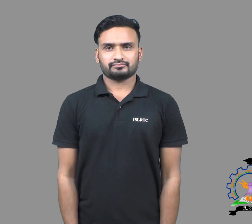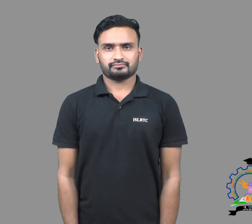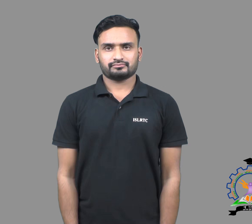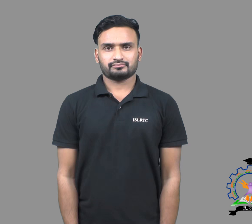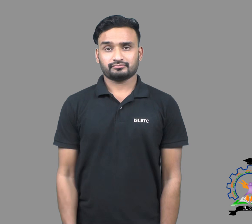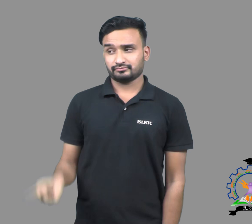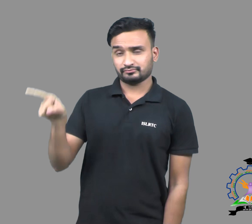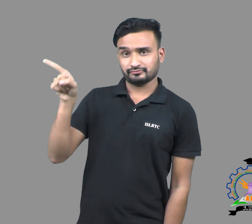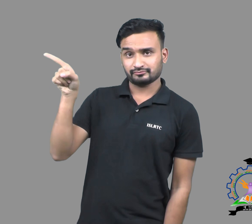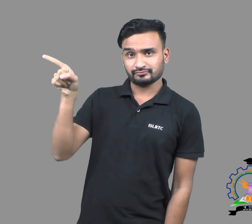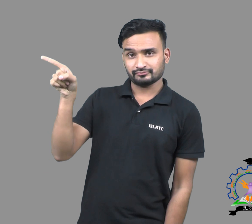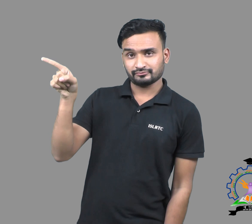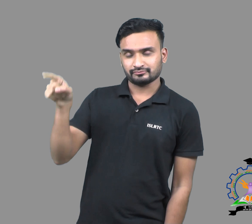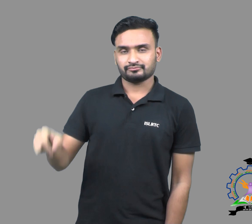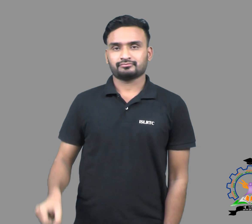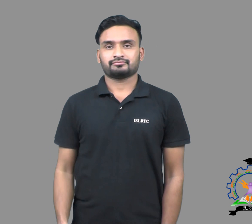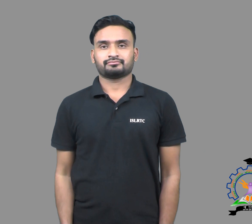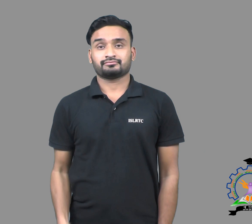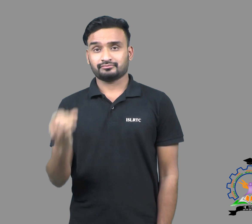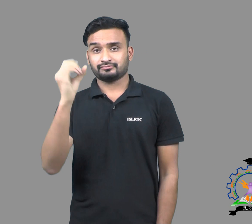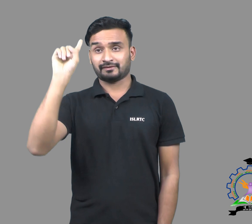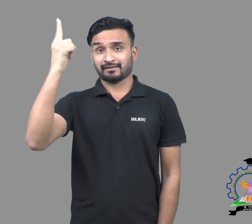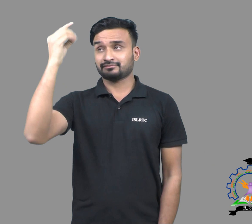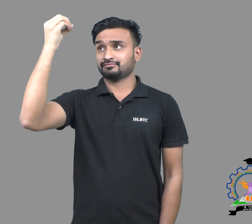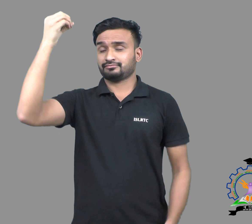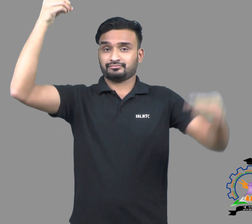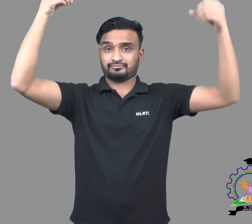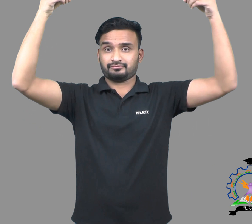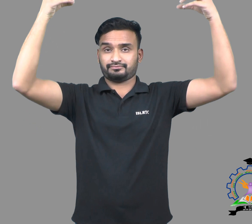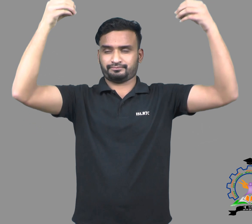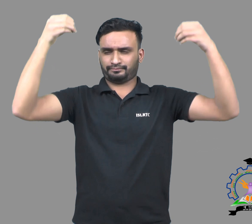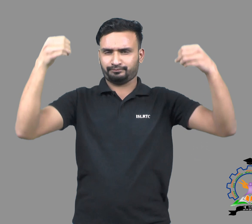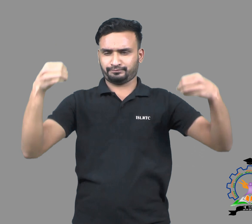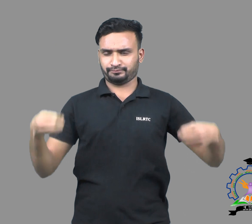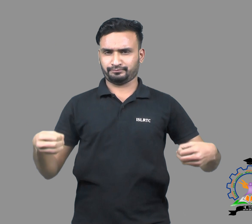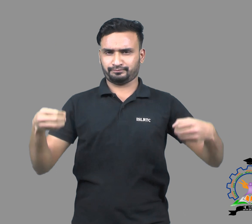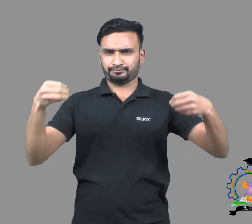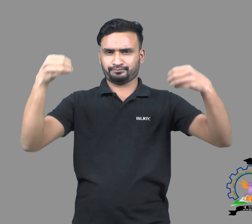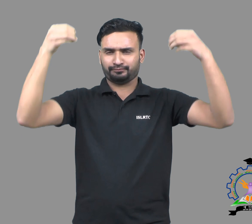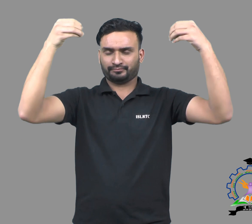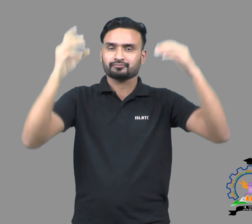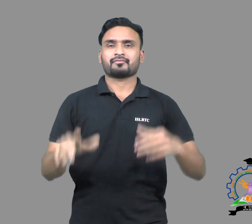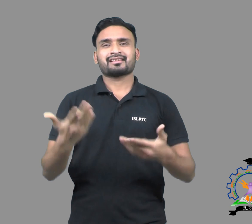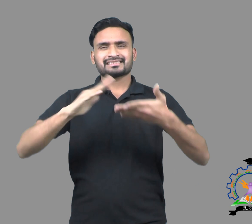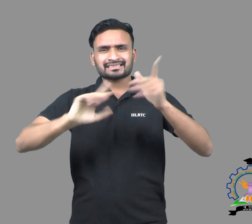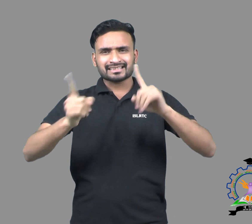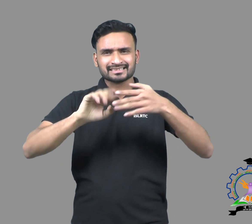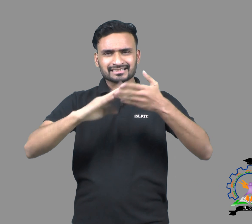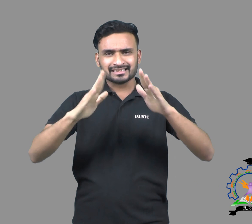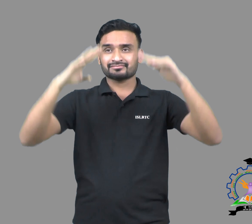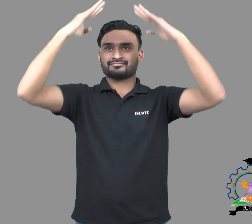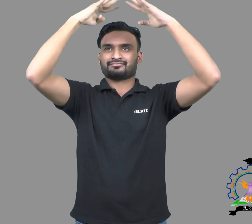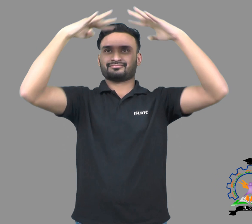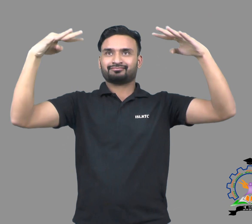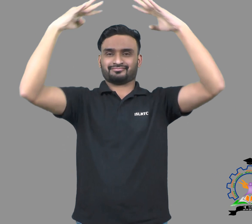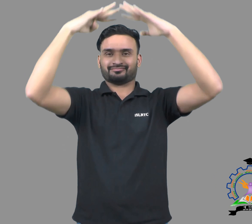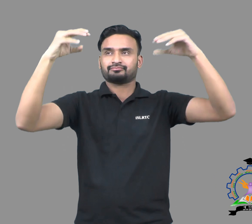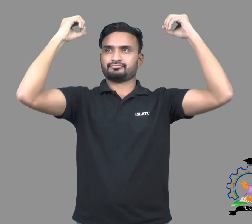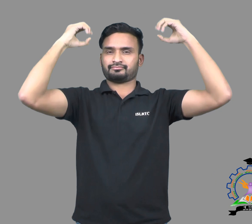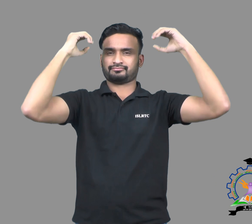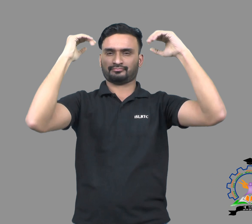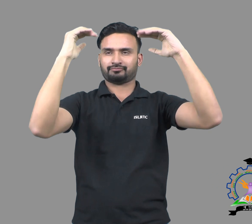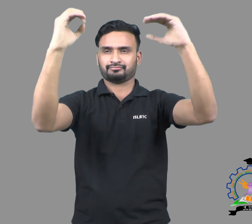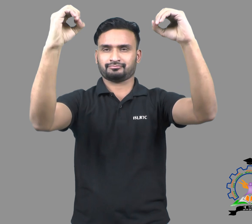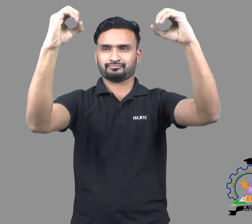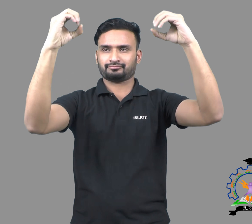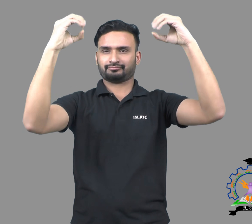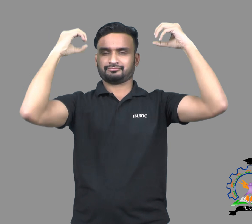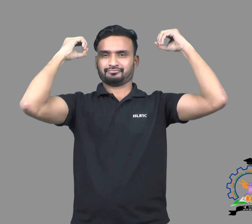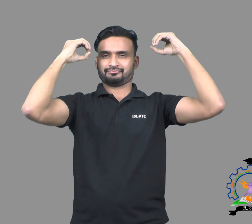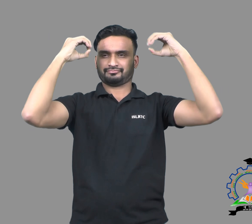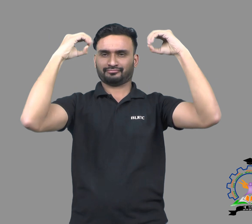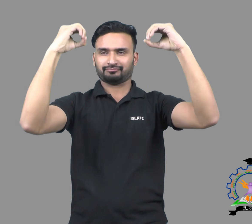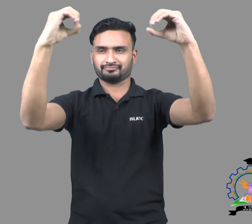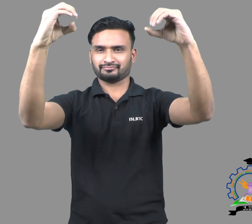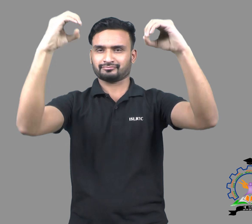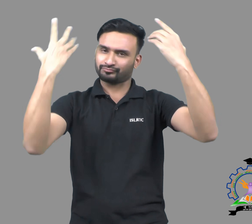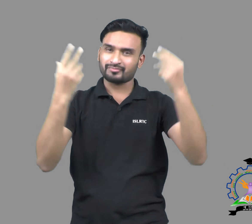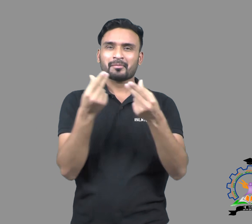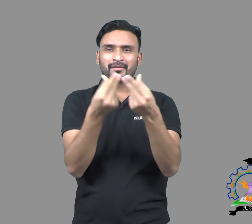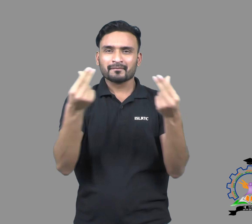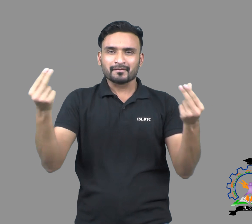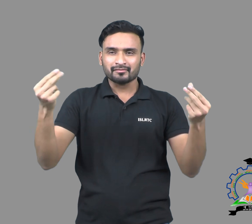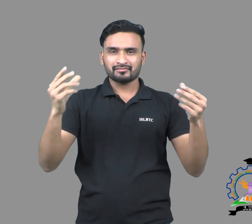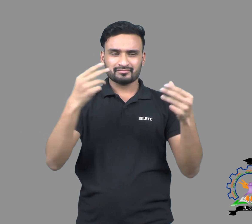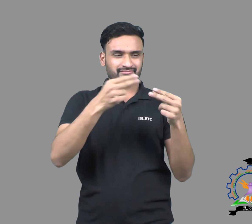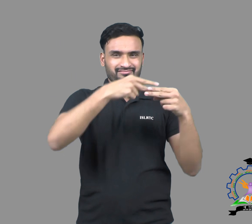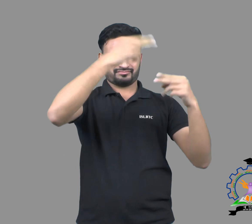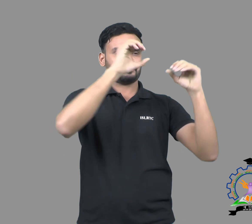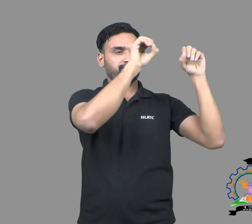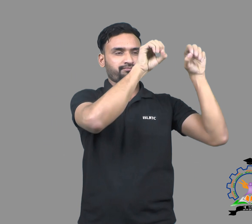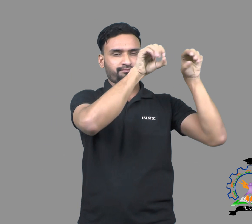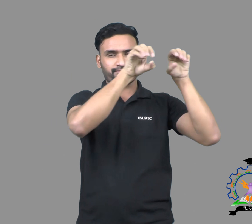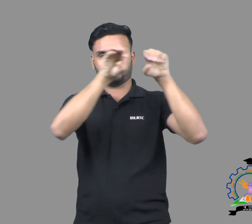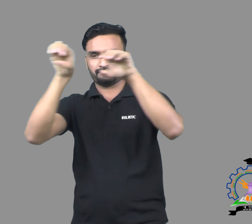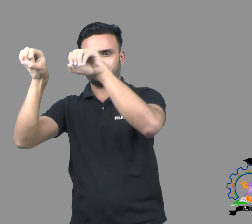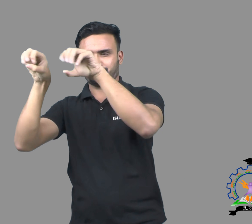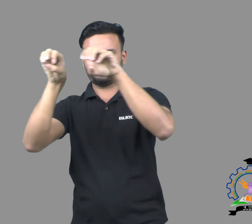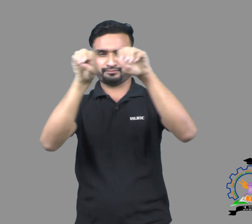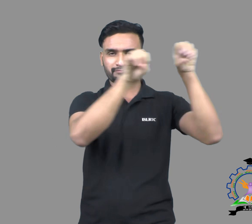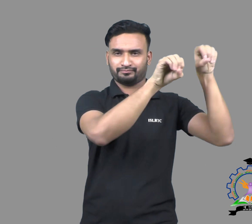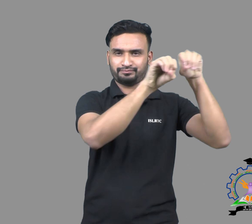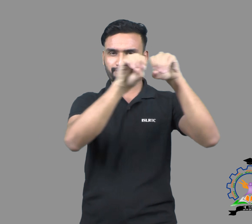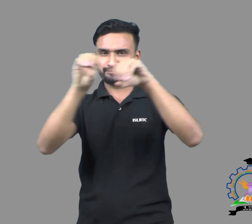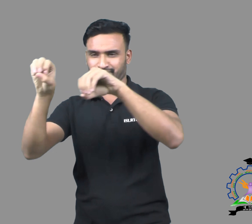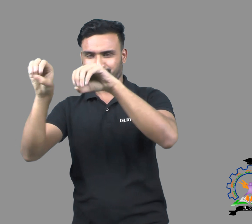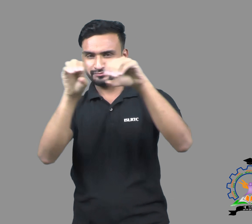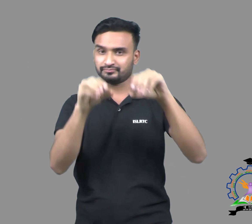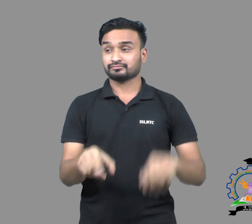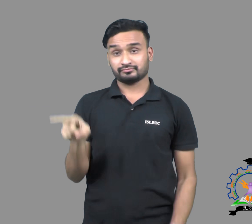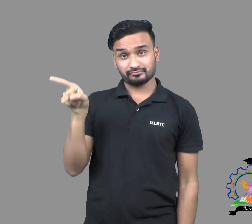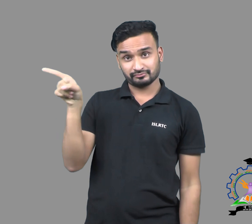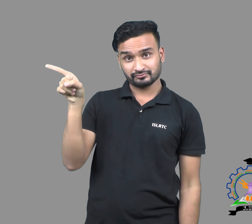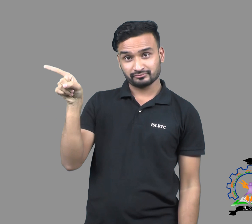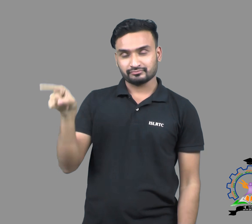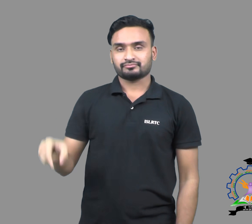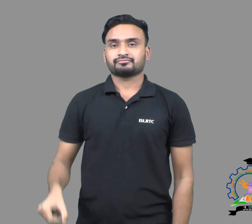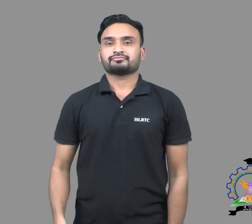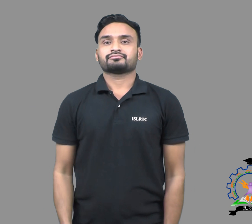Series Circuit